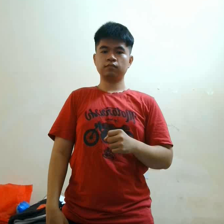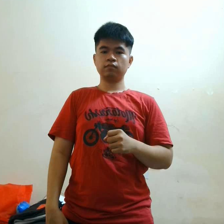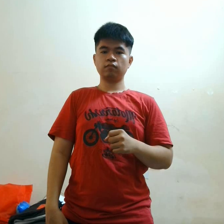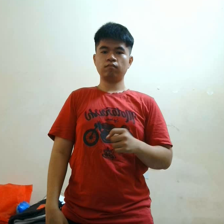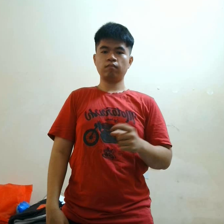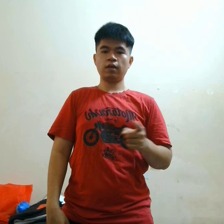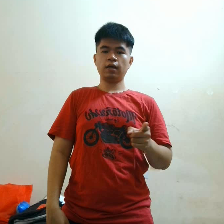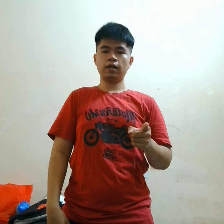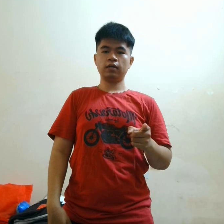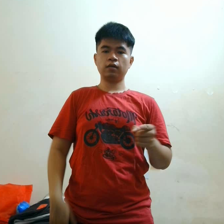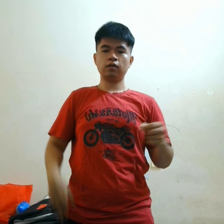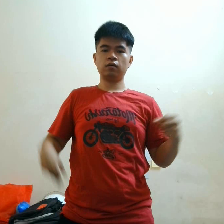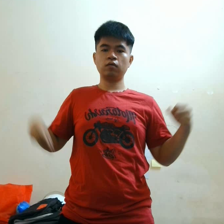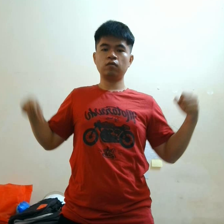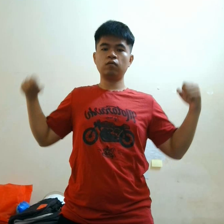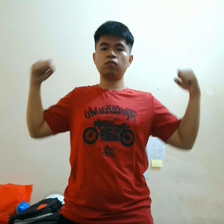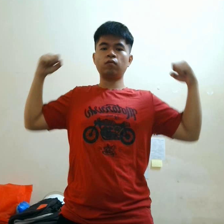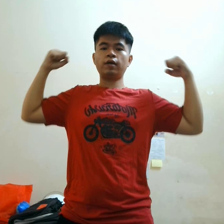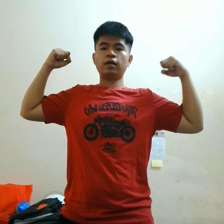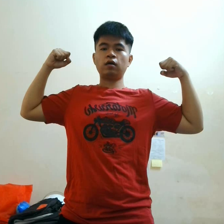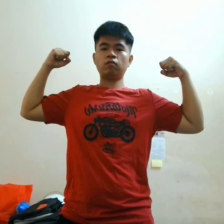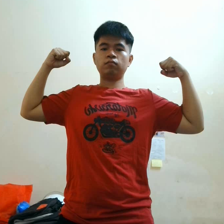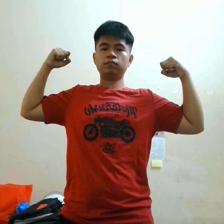ban khoe khong